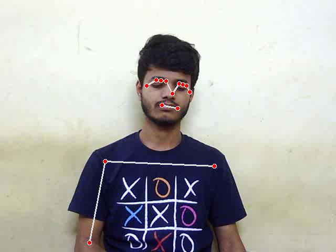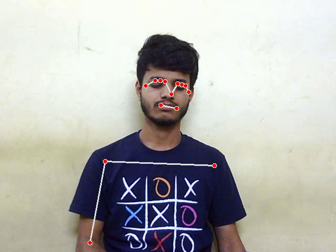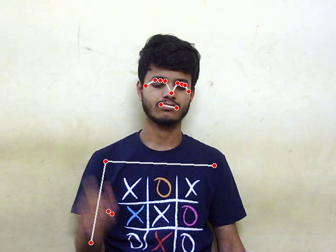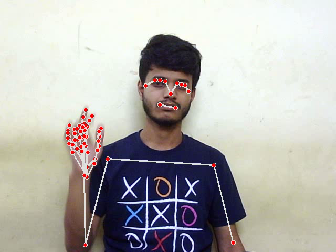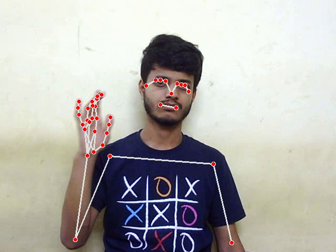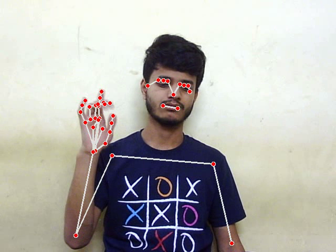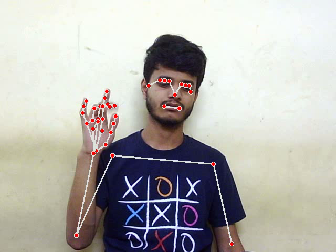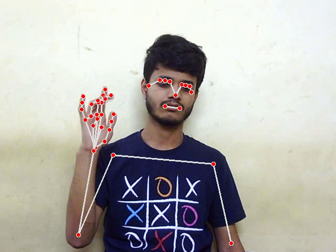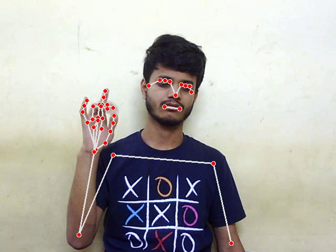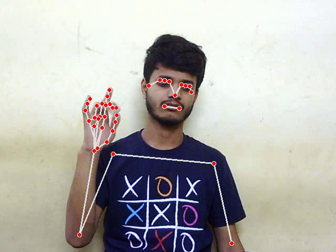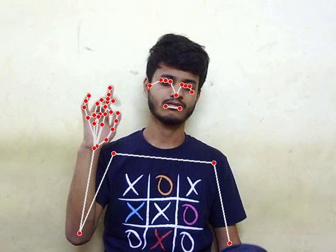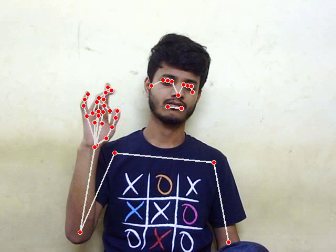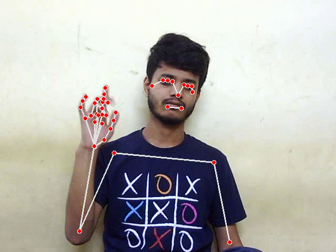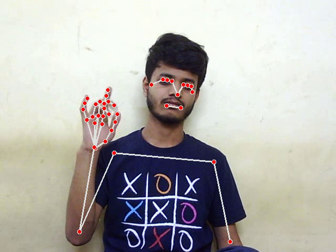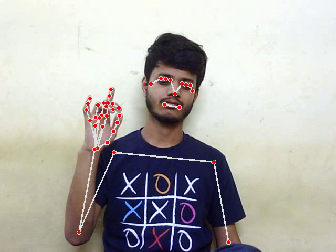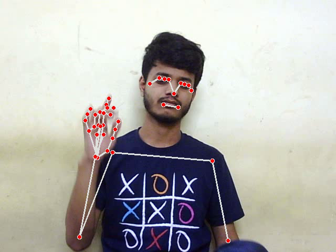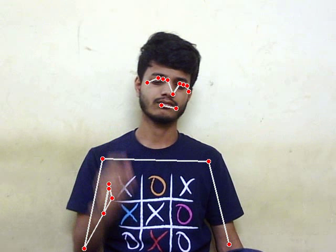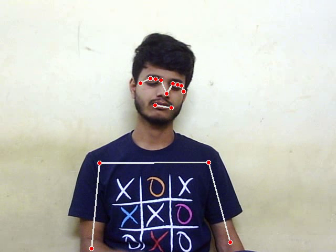why